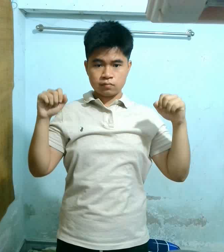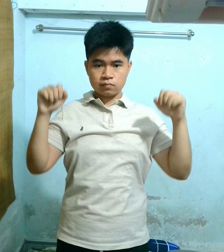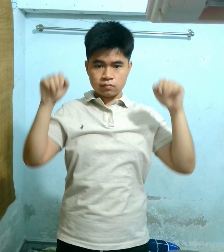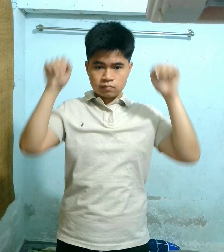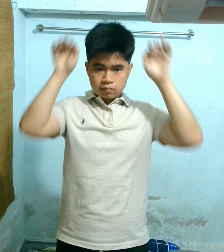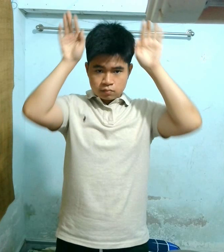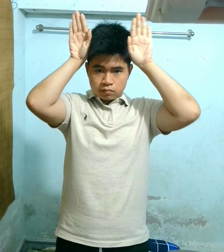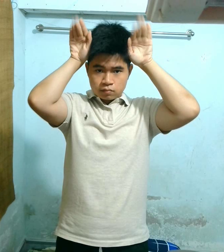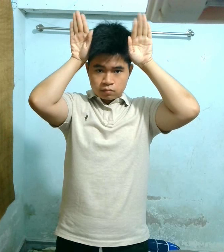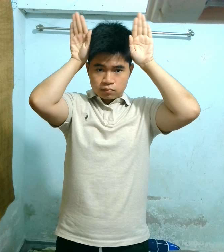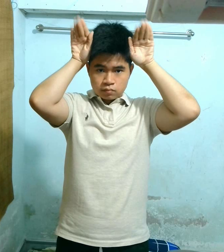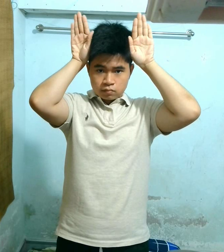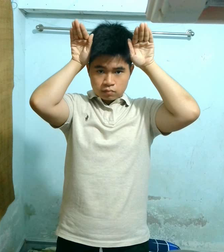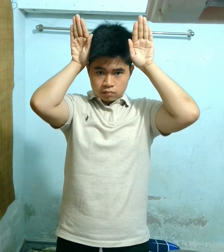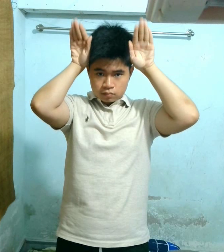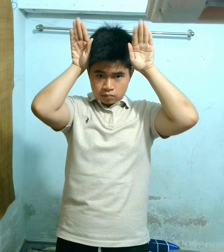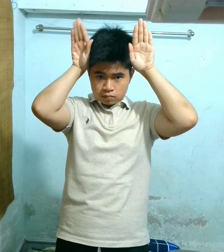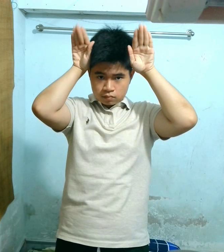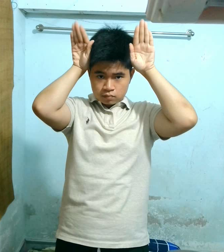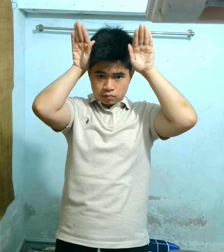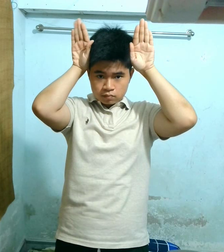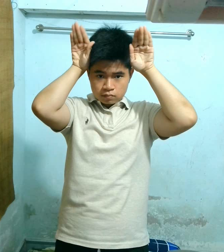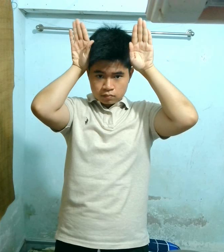cho